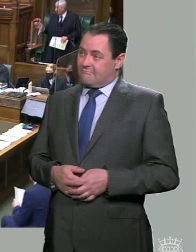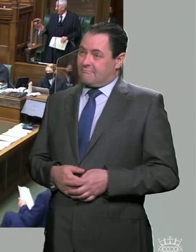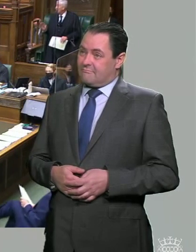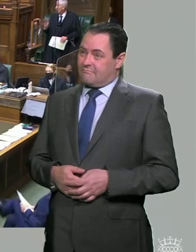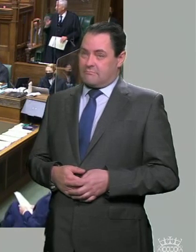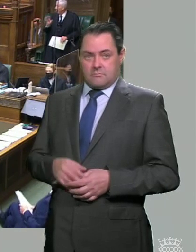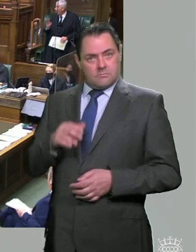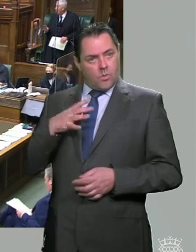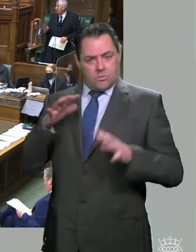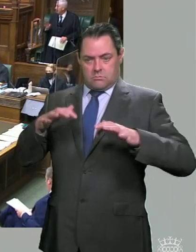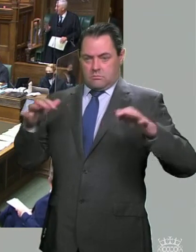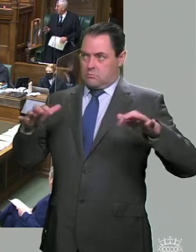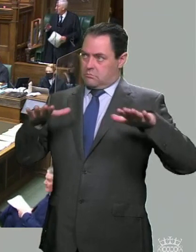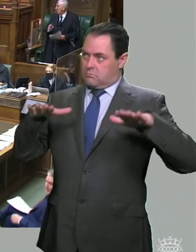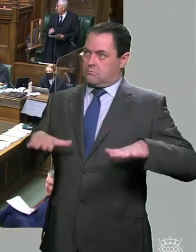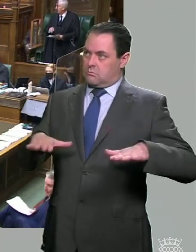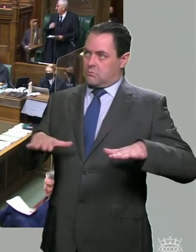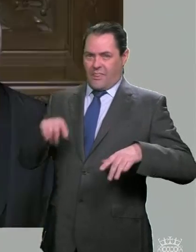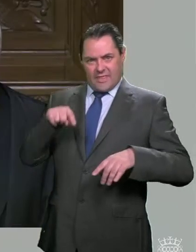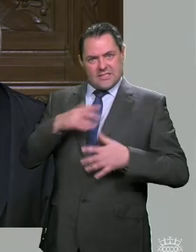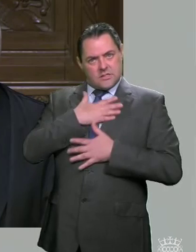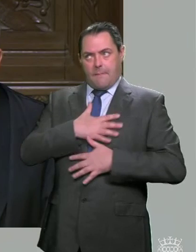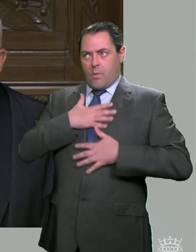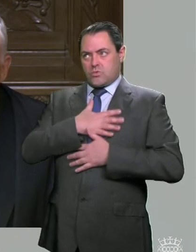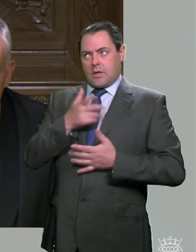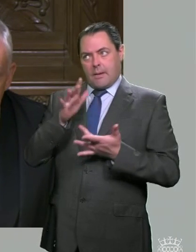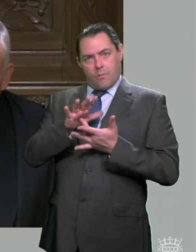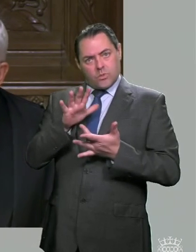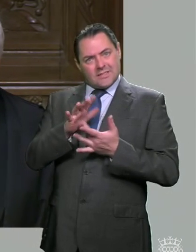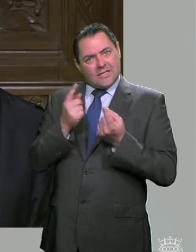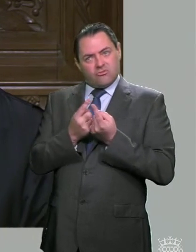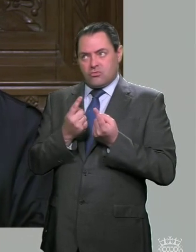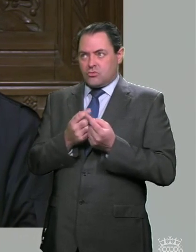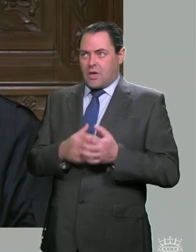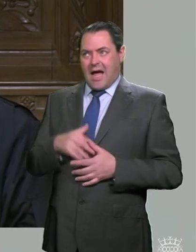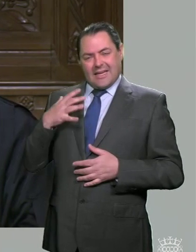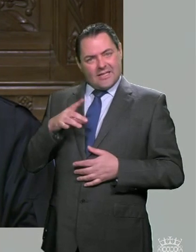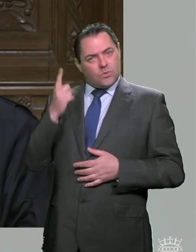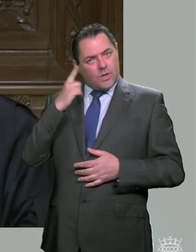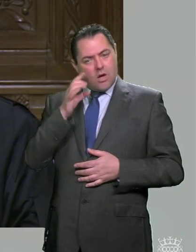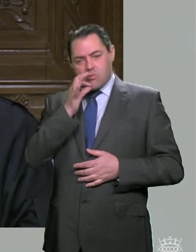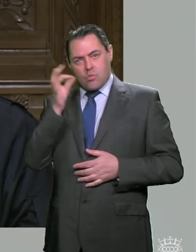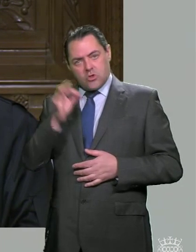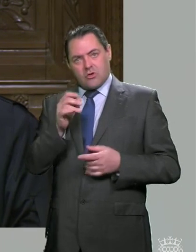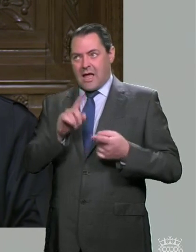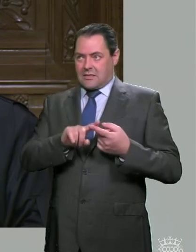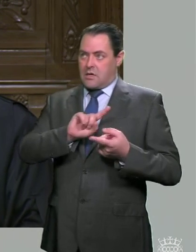Order. It is a very, very emotive and important issue and I need to hear the question and the answers.